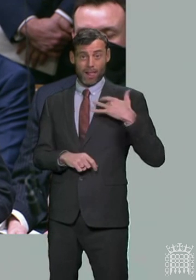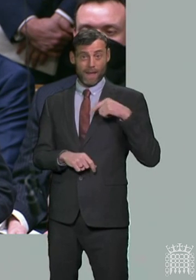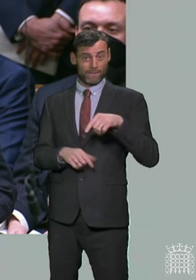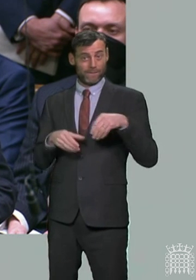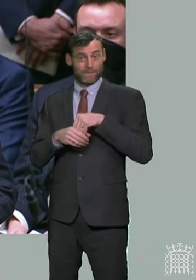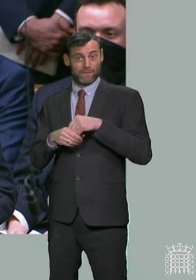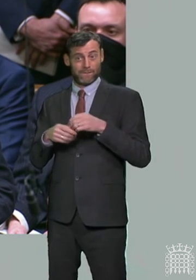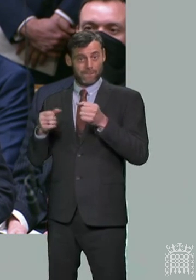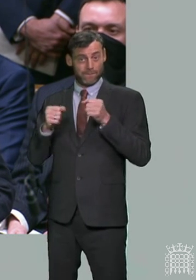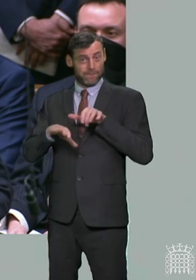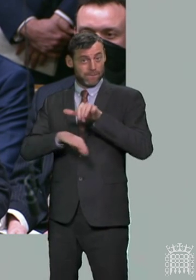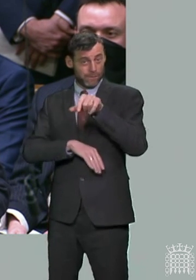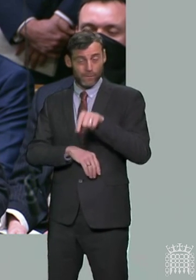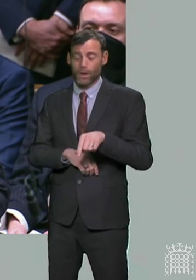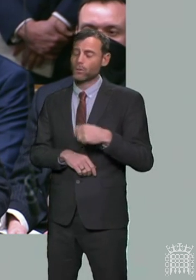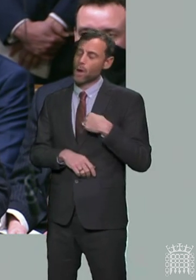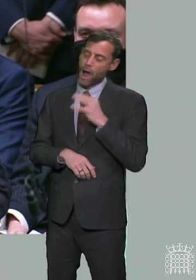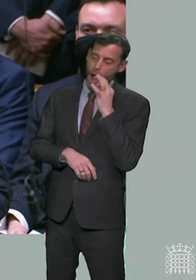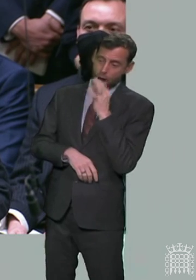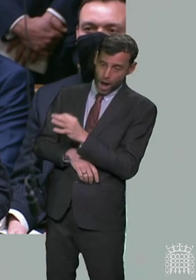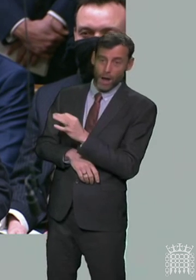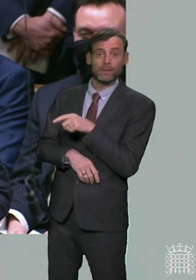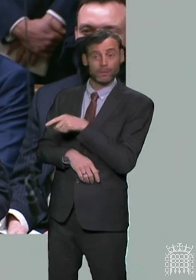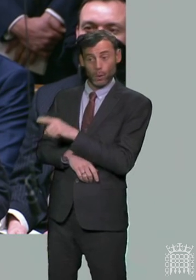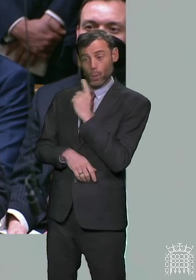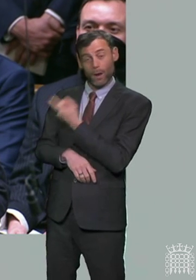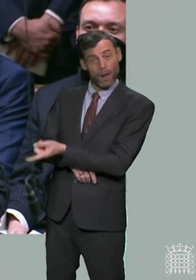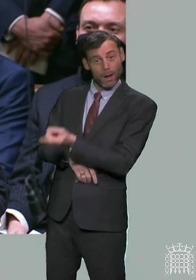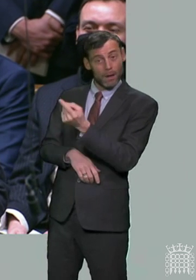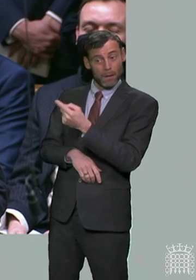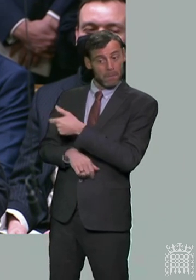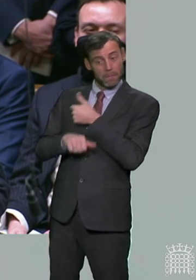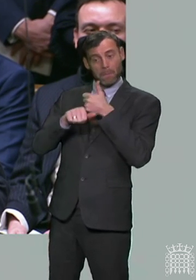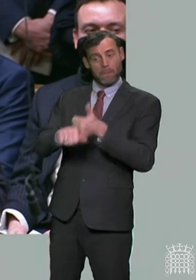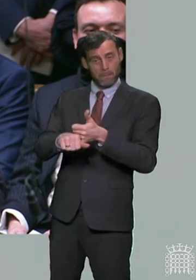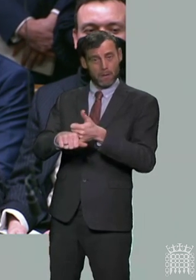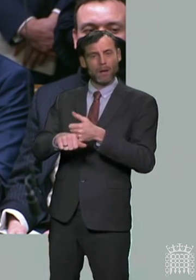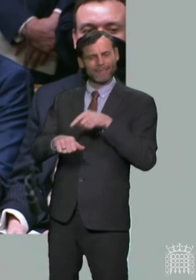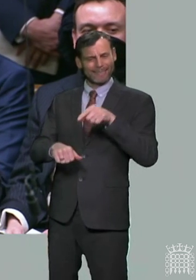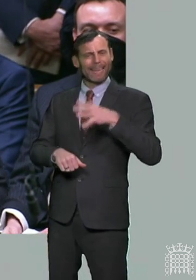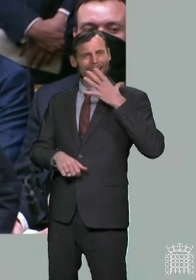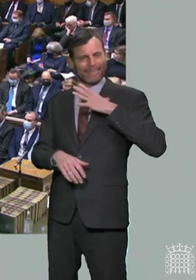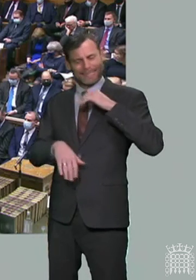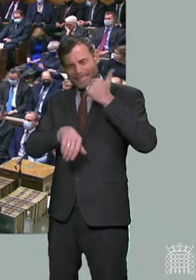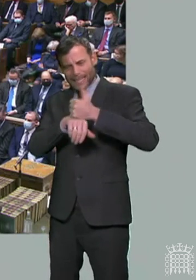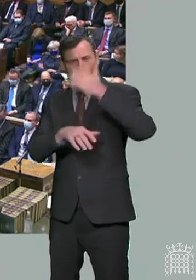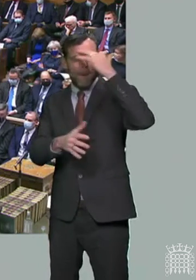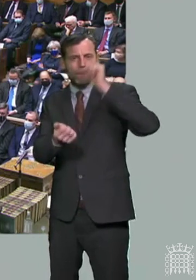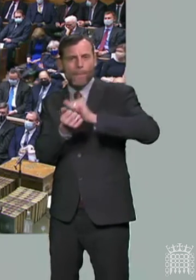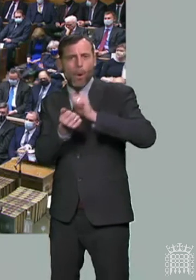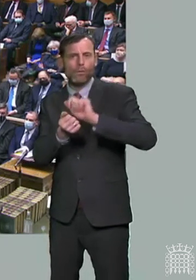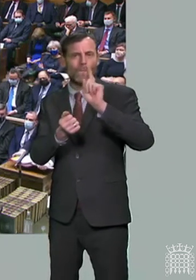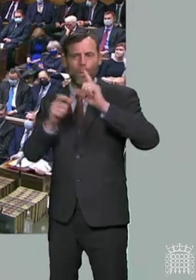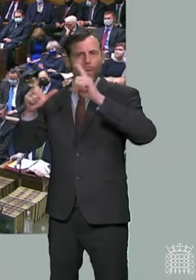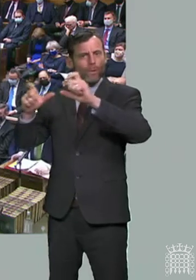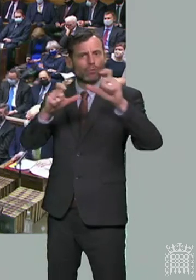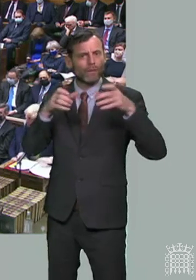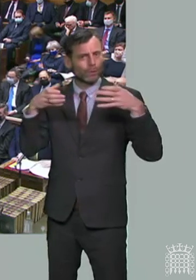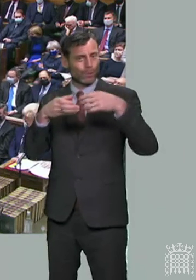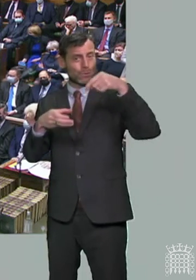Will the Prime Minister join my hon. Friend, me and Mr Pritchard in backing that fitting and needed memorial?